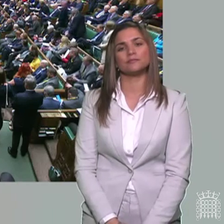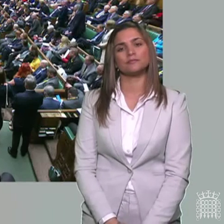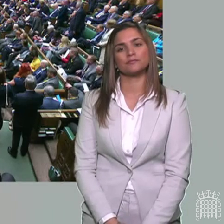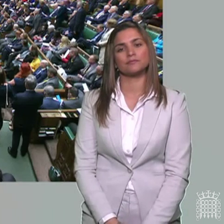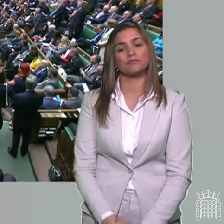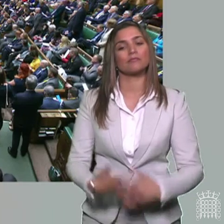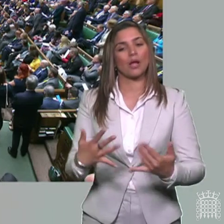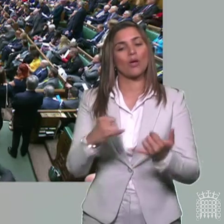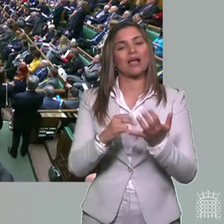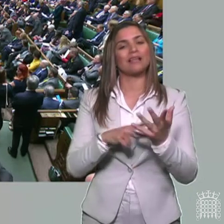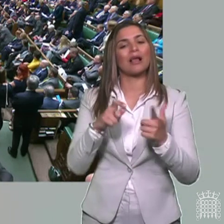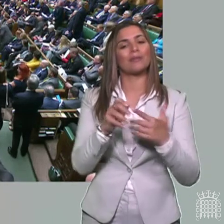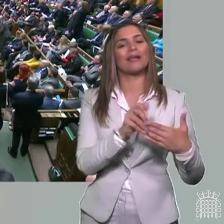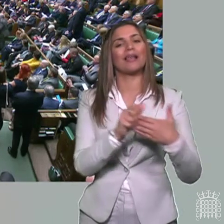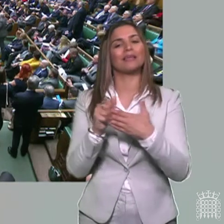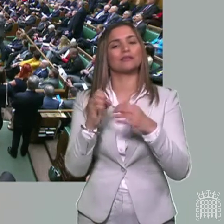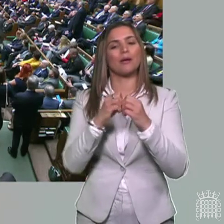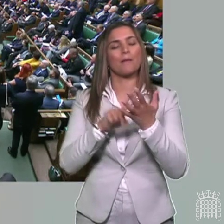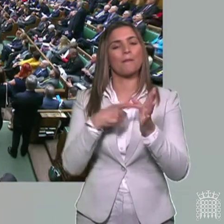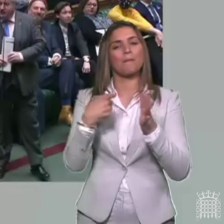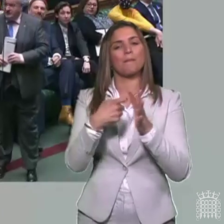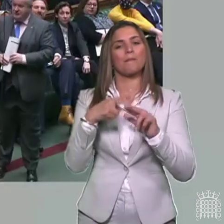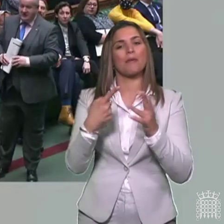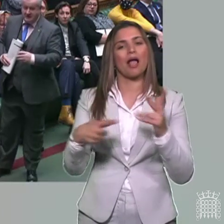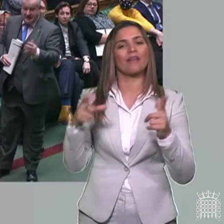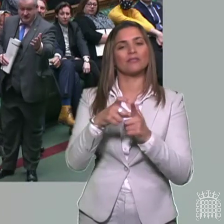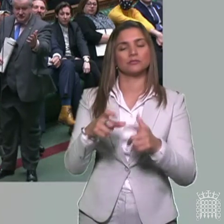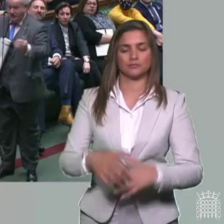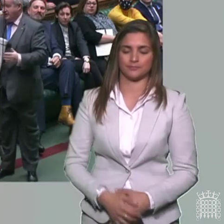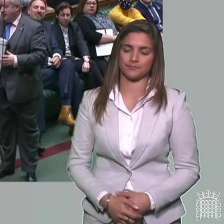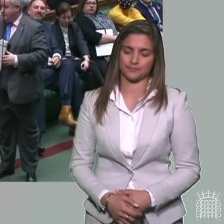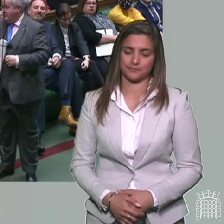We now come to the leader of the SNP, Ian Blackford.